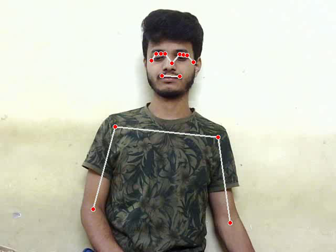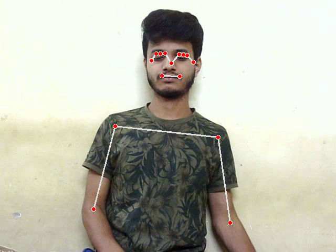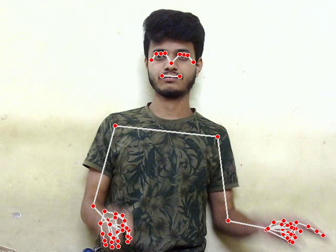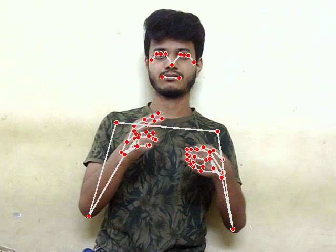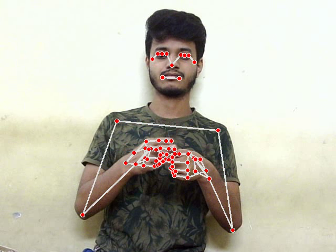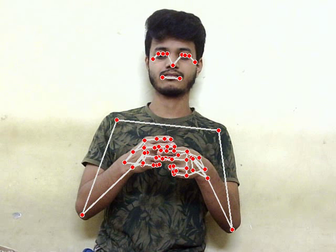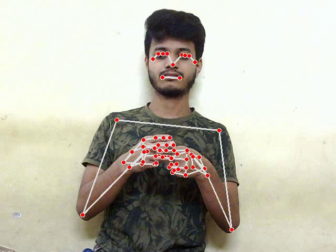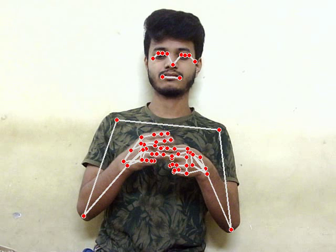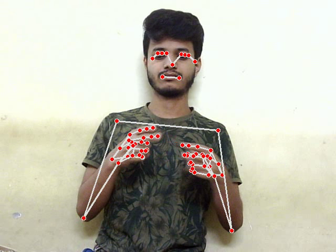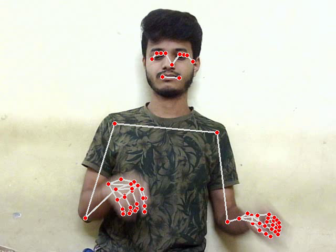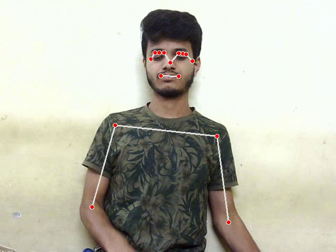name